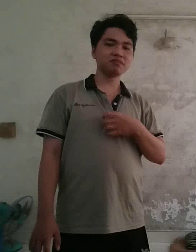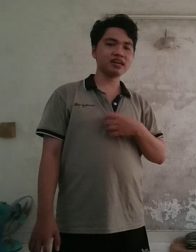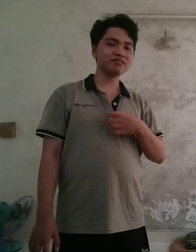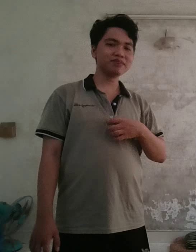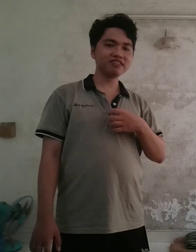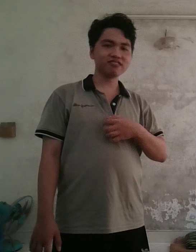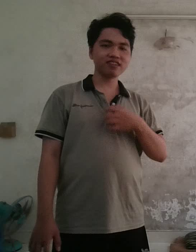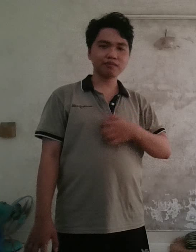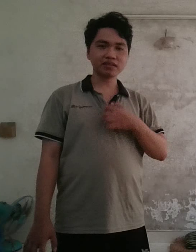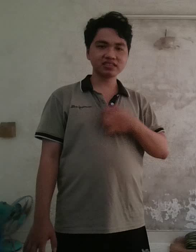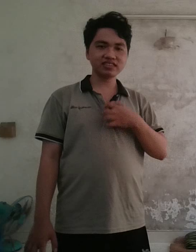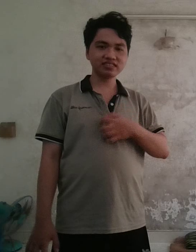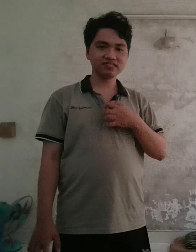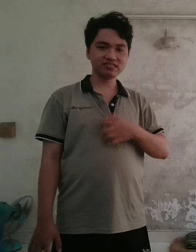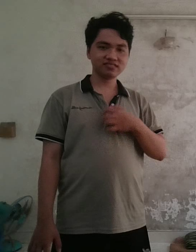ghen